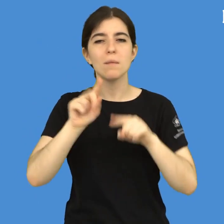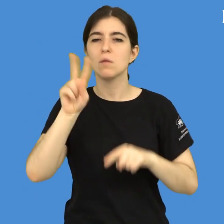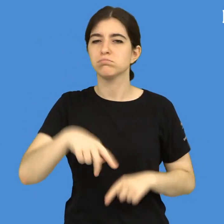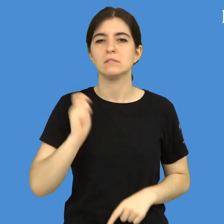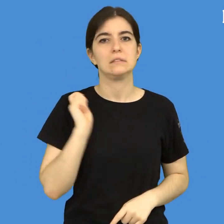verdad